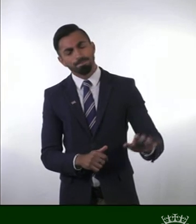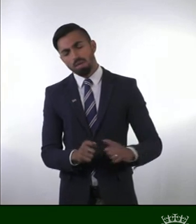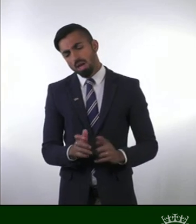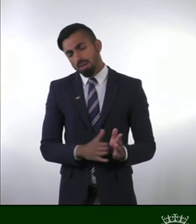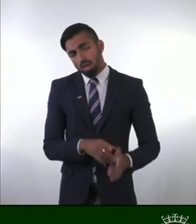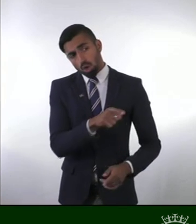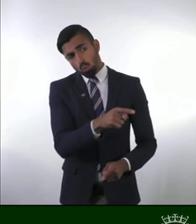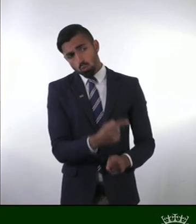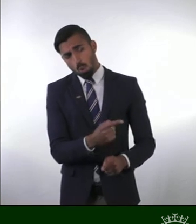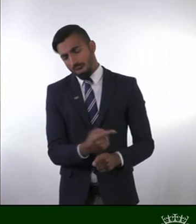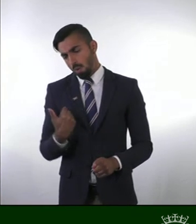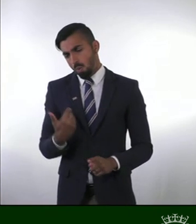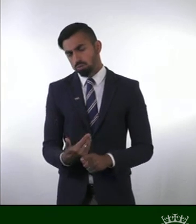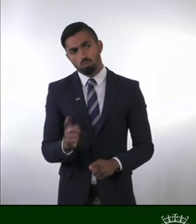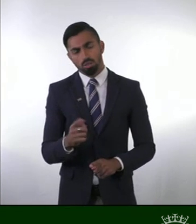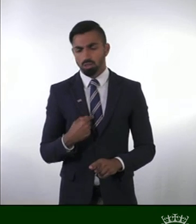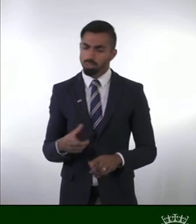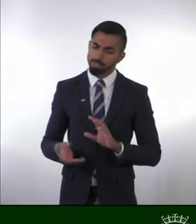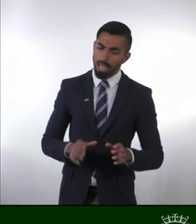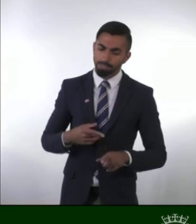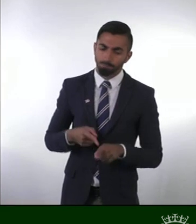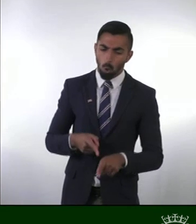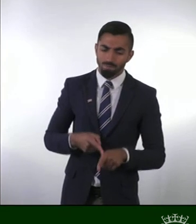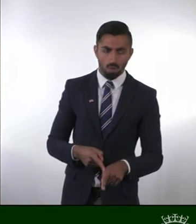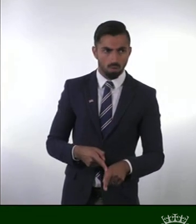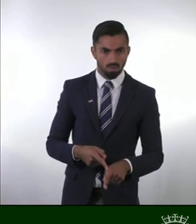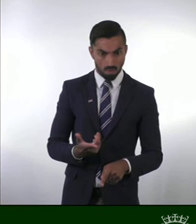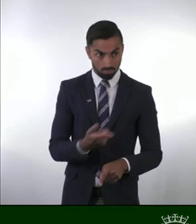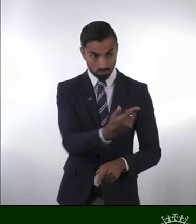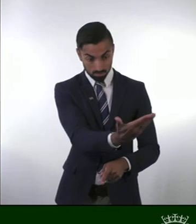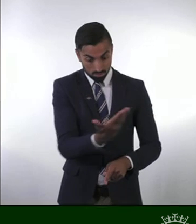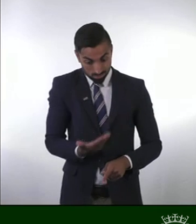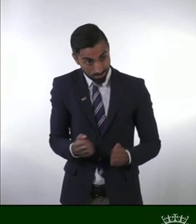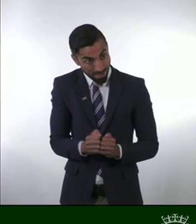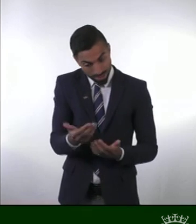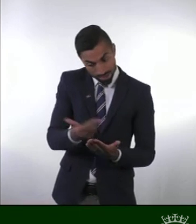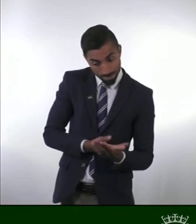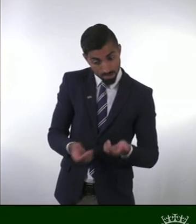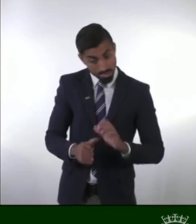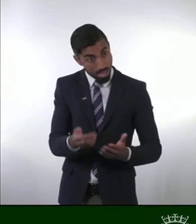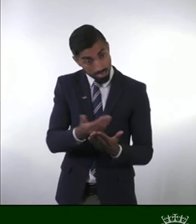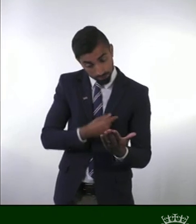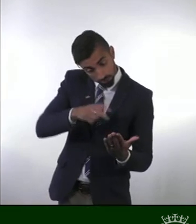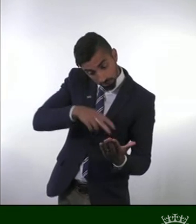It is no wonder, then, that it took the UK so long to act on quarantine measures.